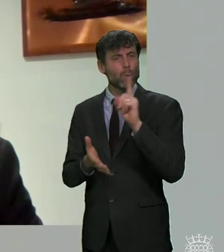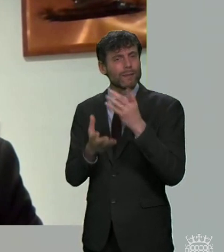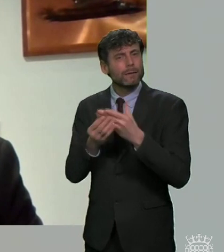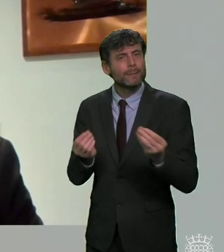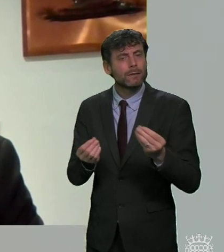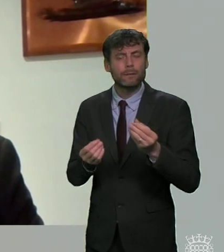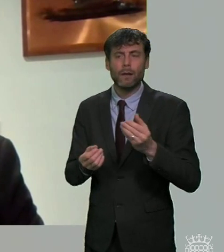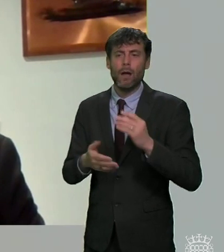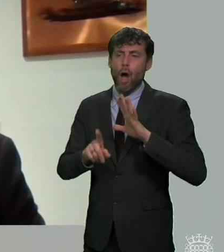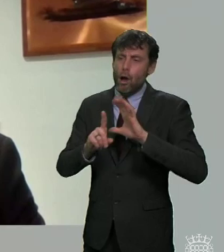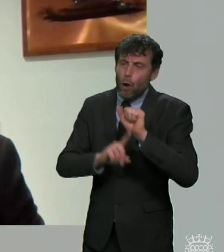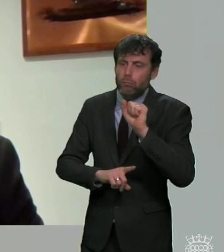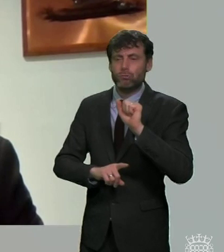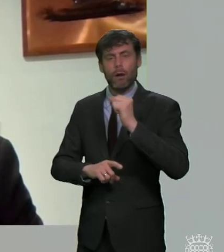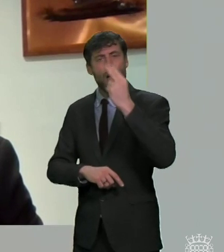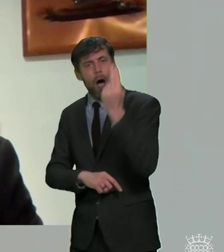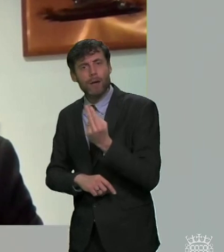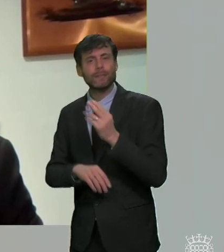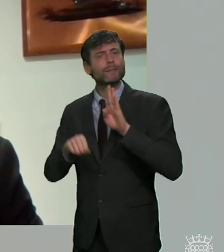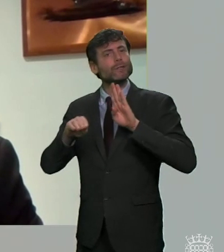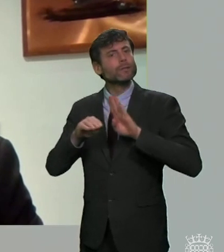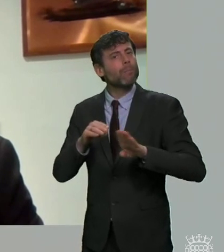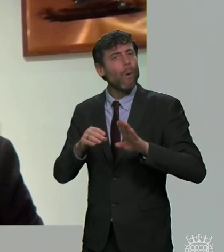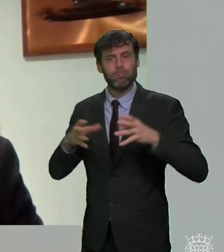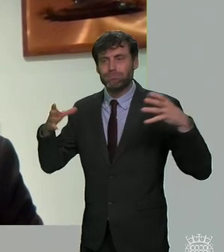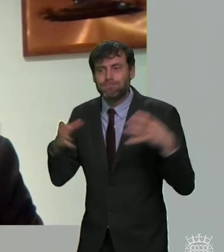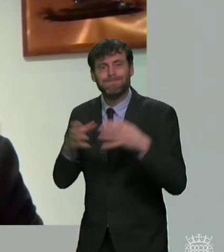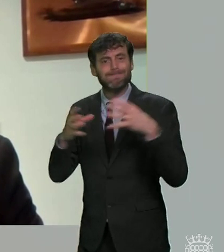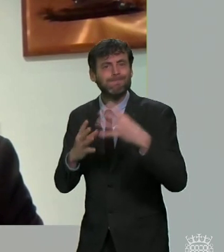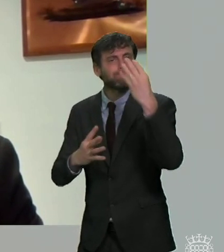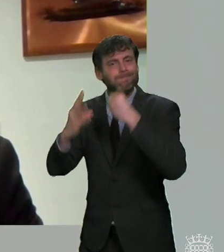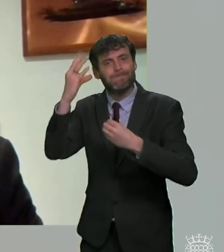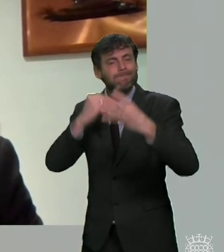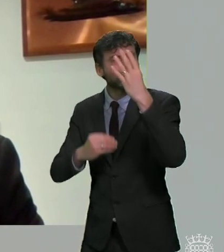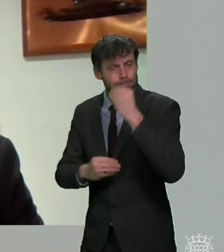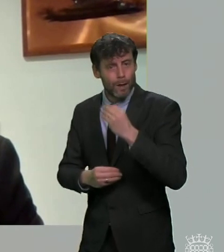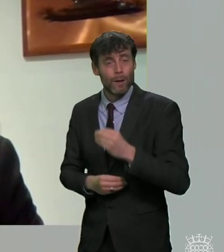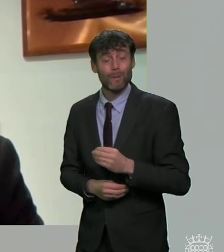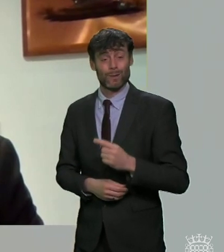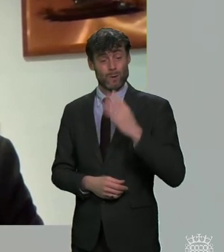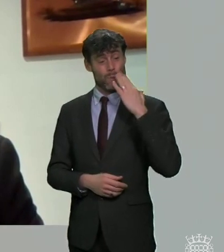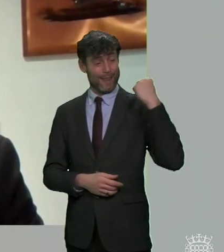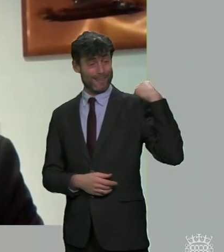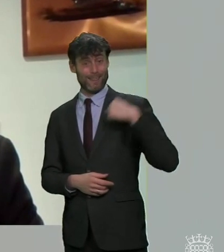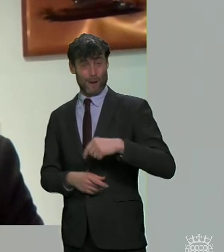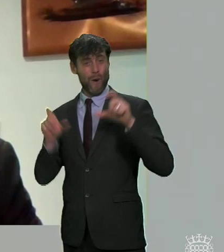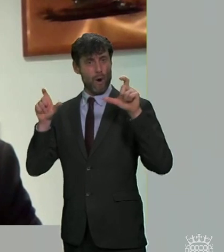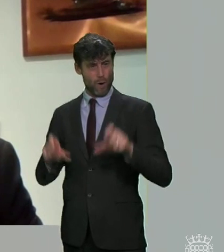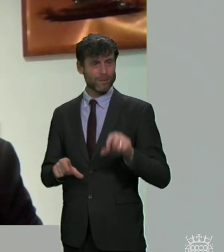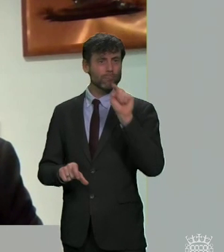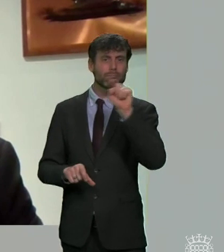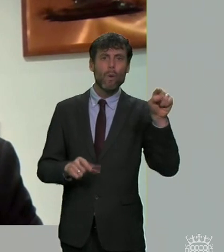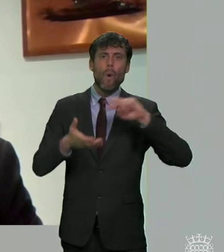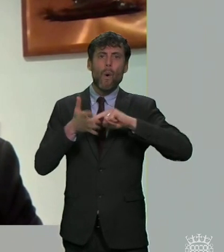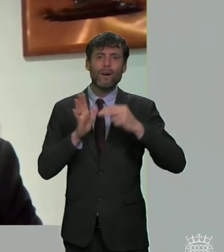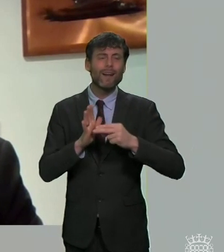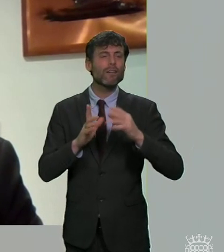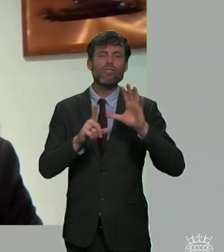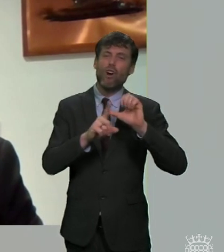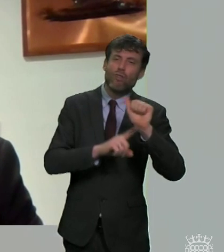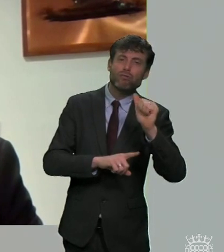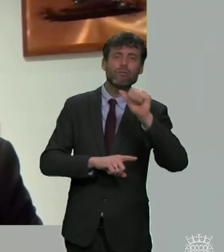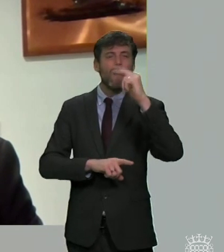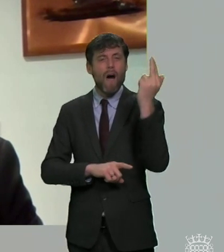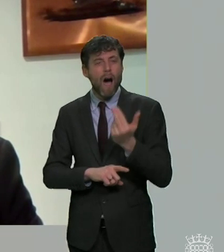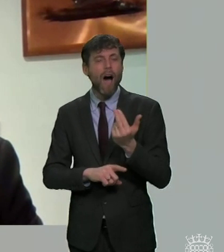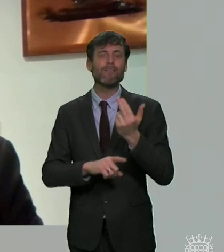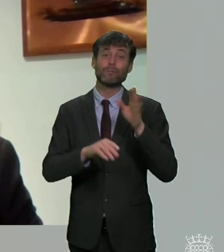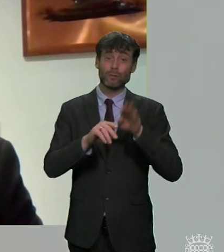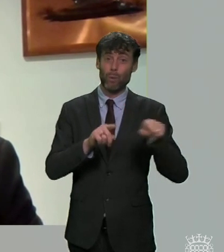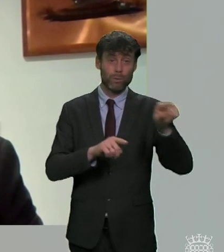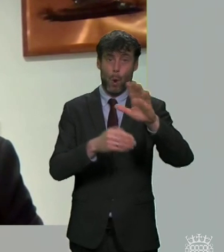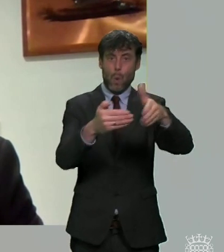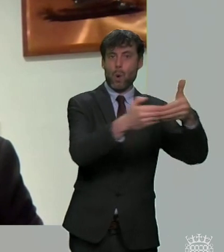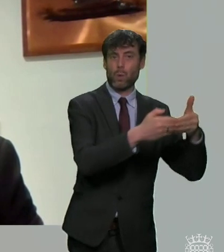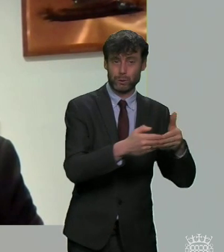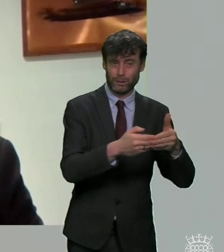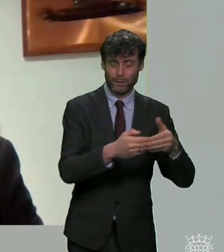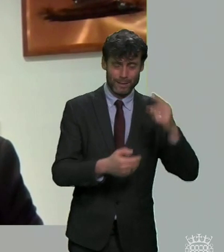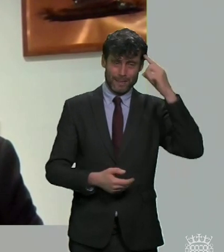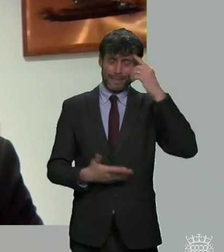At the same time, cultural, artistic and sporting organisations have remained restricted in what they can do, and, despite the considerable help offered to them, are still in need of Government support.